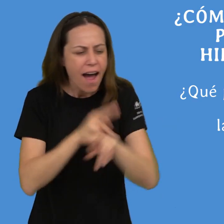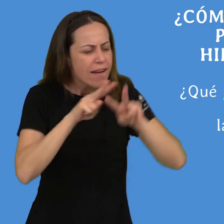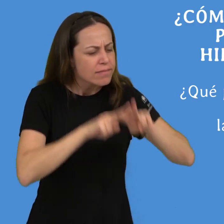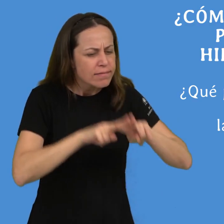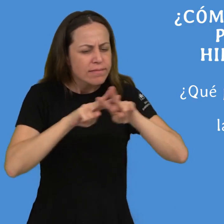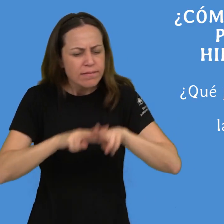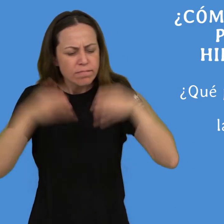revisar